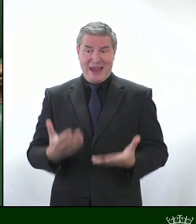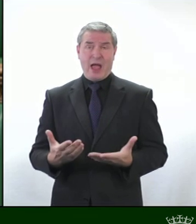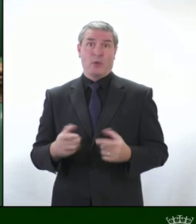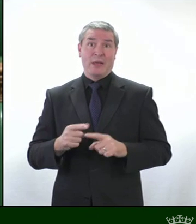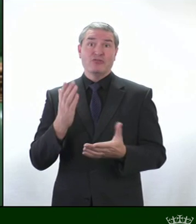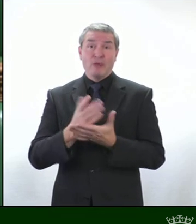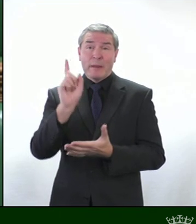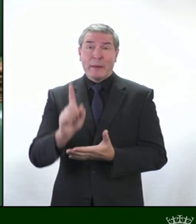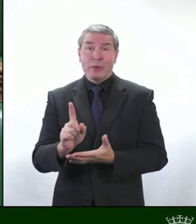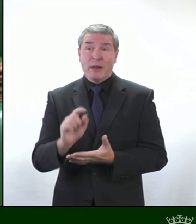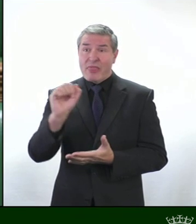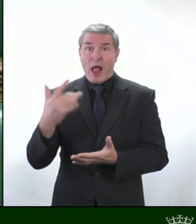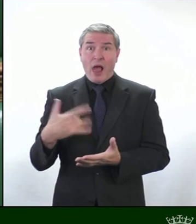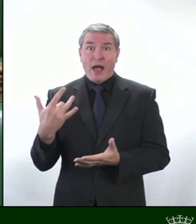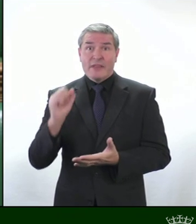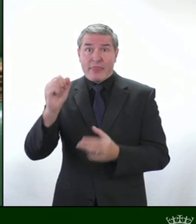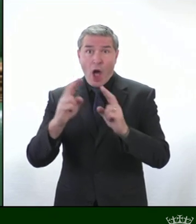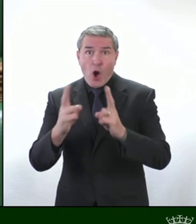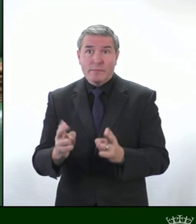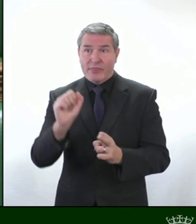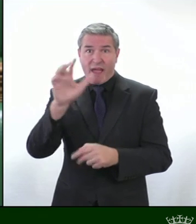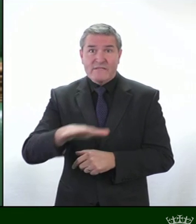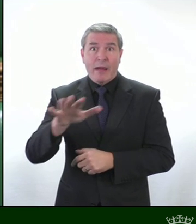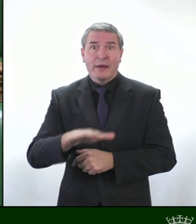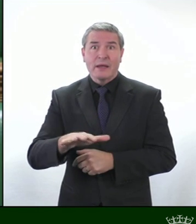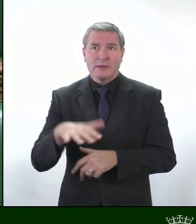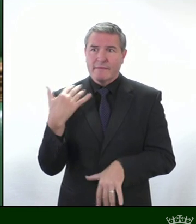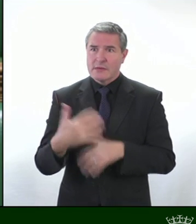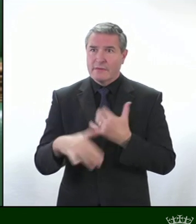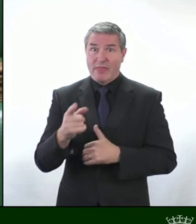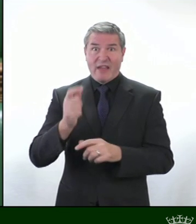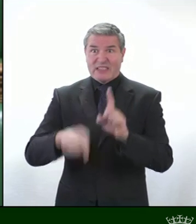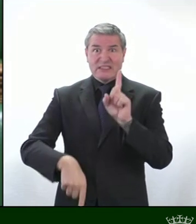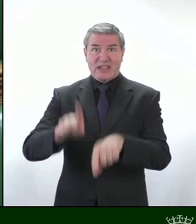These are real people, Prime Minister, with real jobs and families, who are facing the sack.